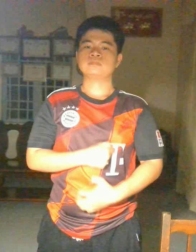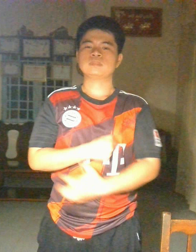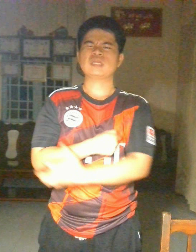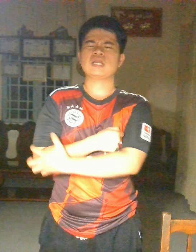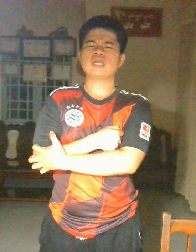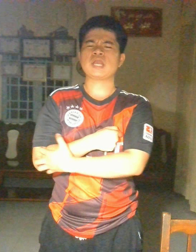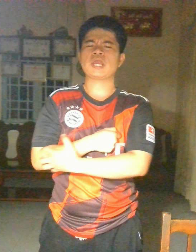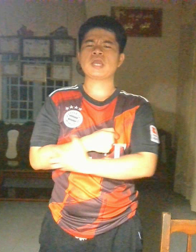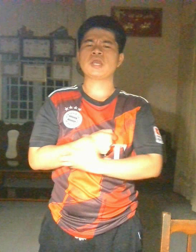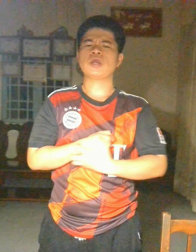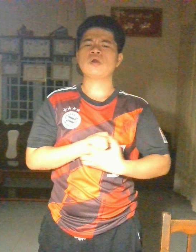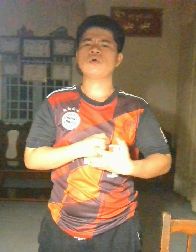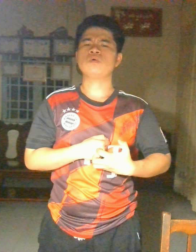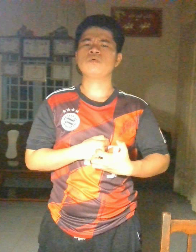ngheo